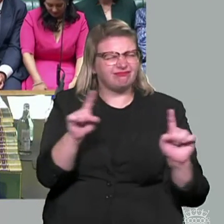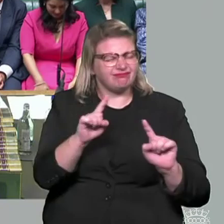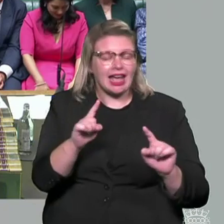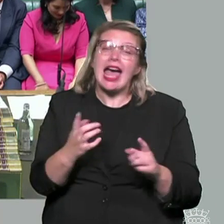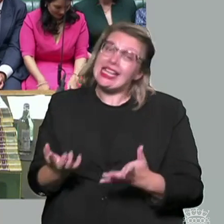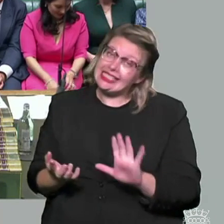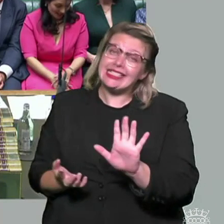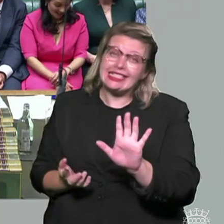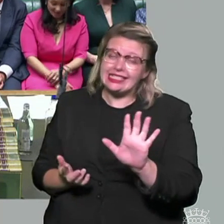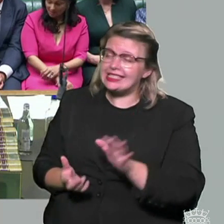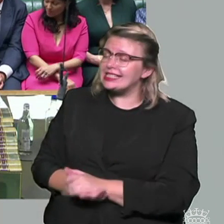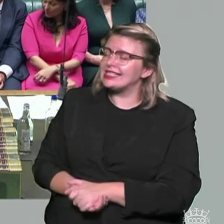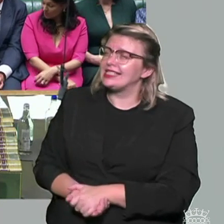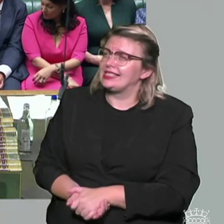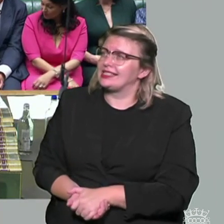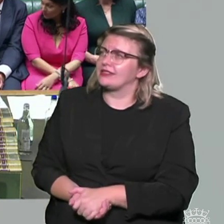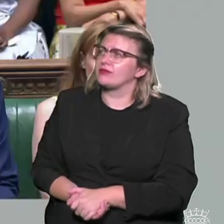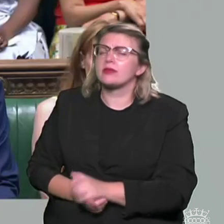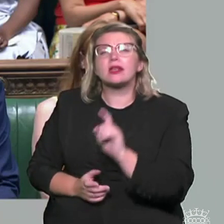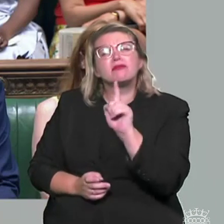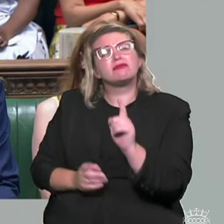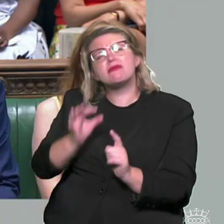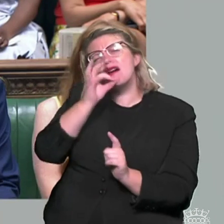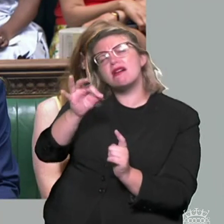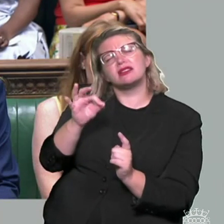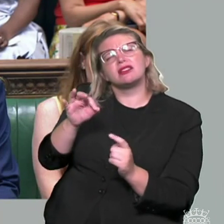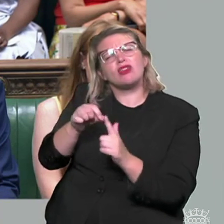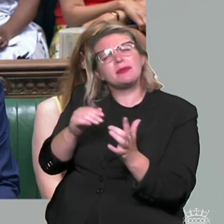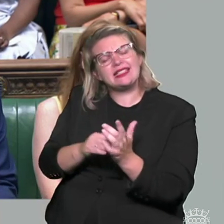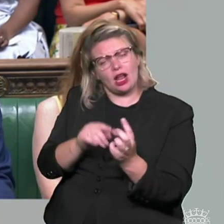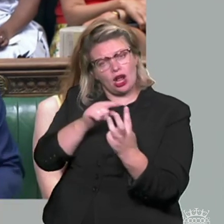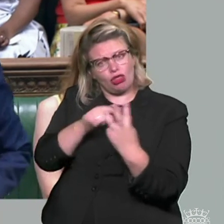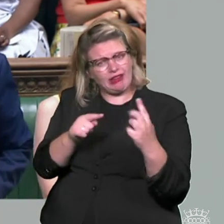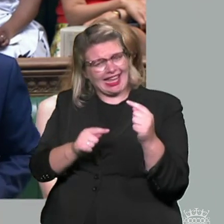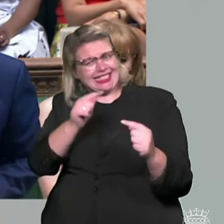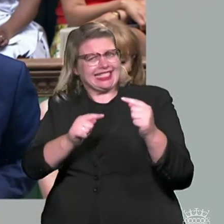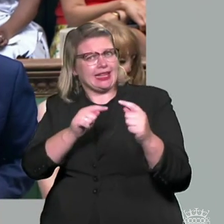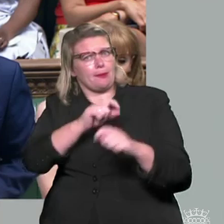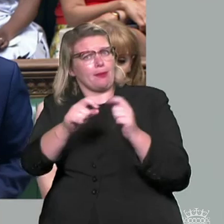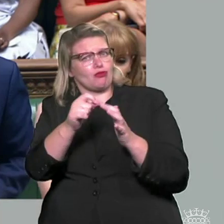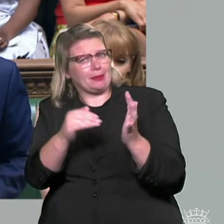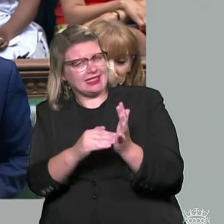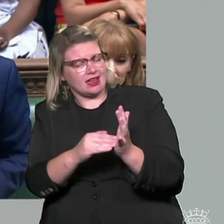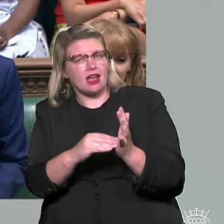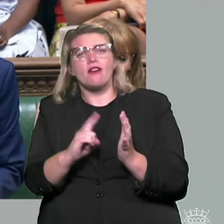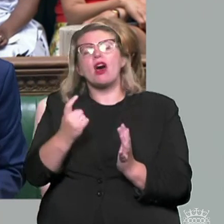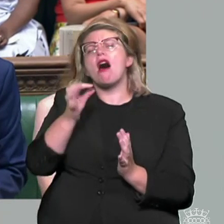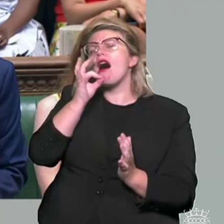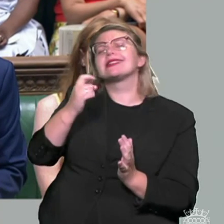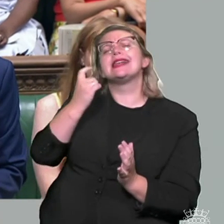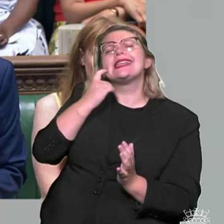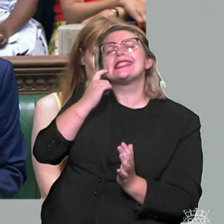But I am interested in what the Prime Minister makes of the battle for his job, so let me start with a simple one.